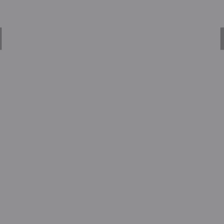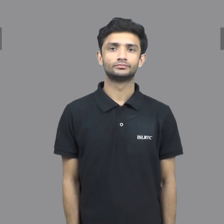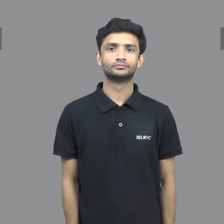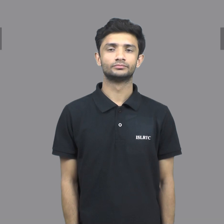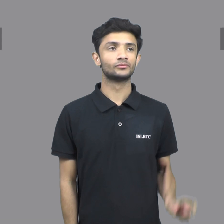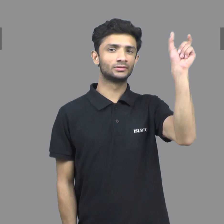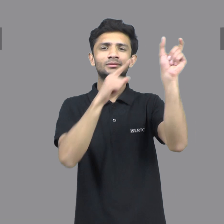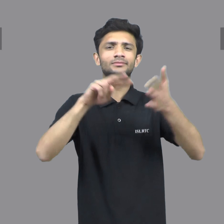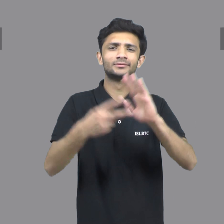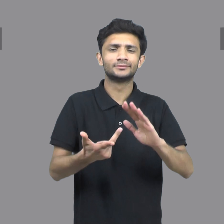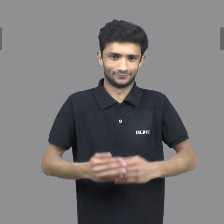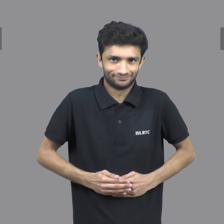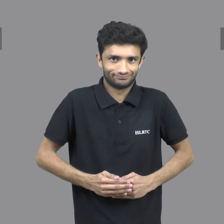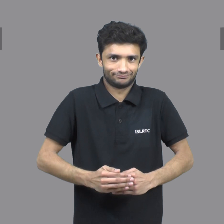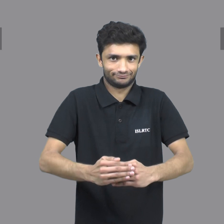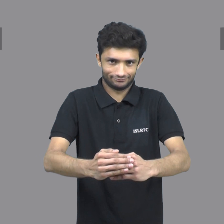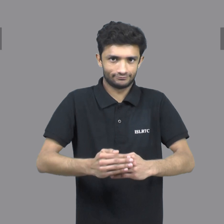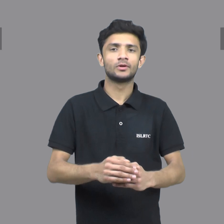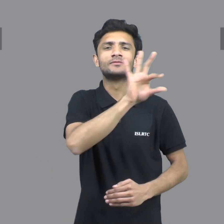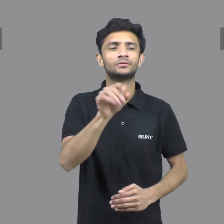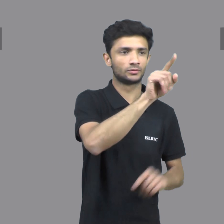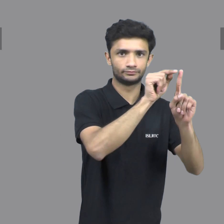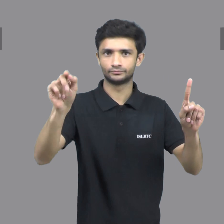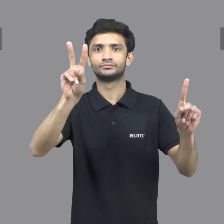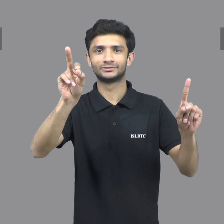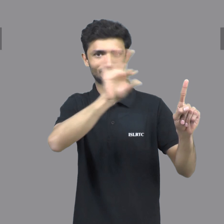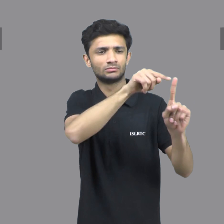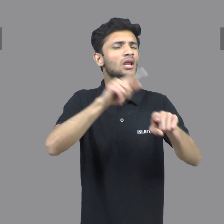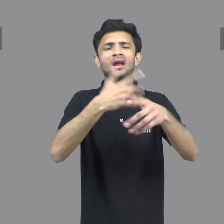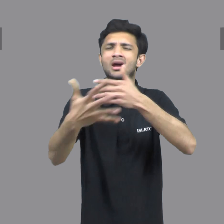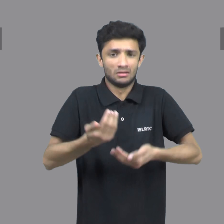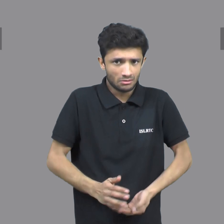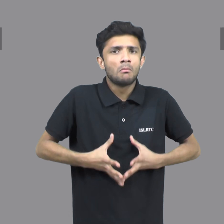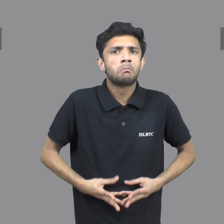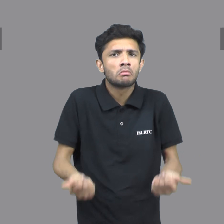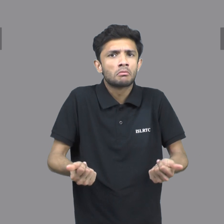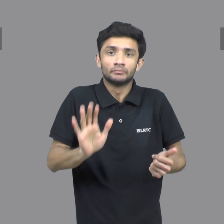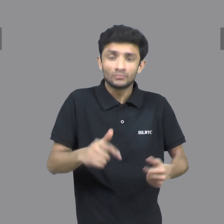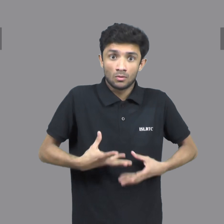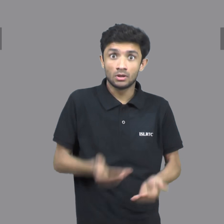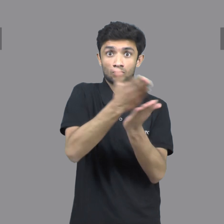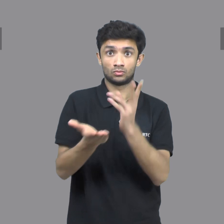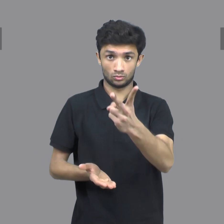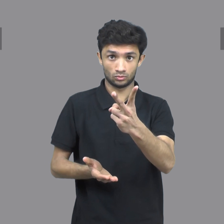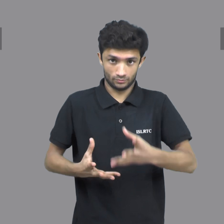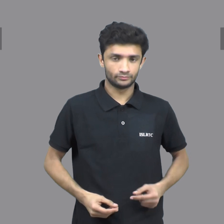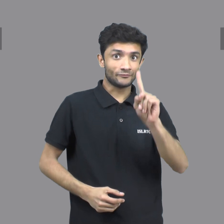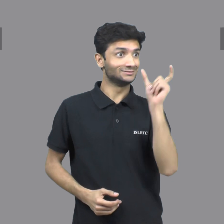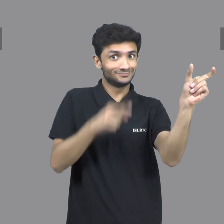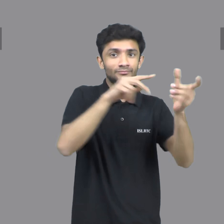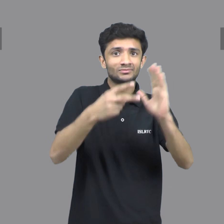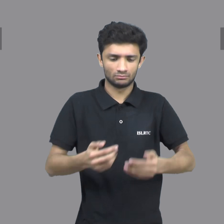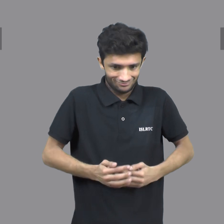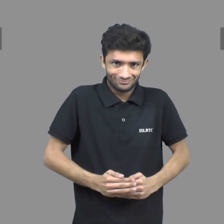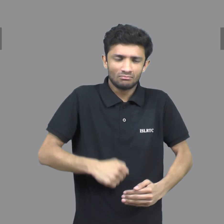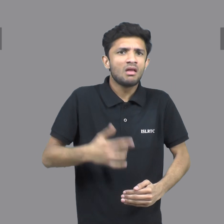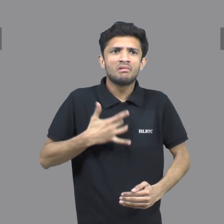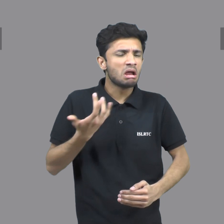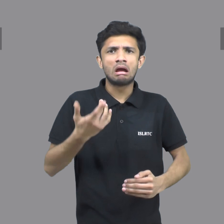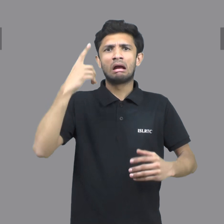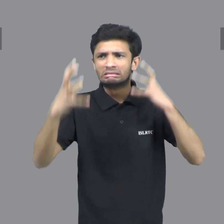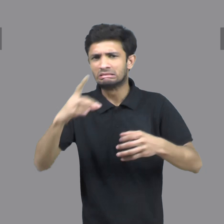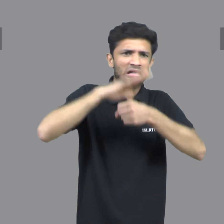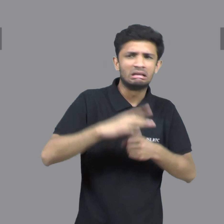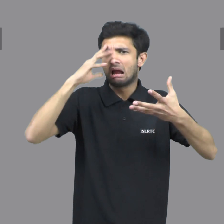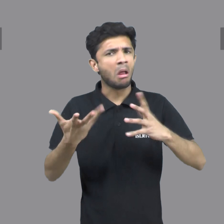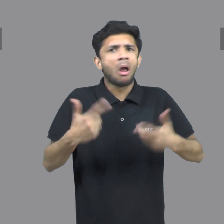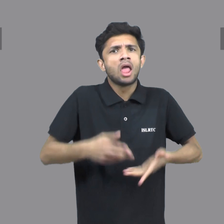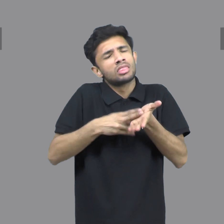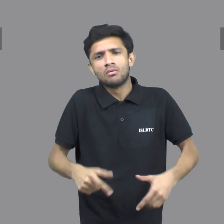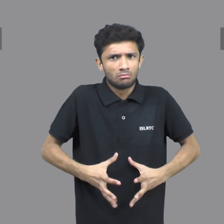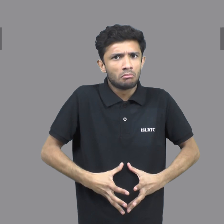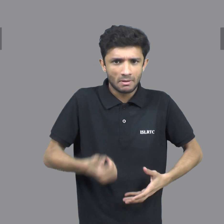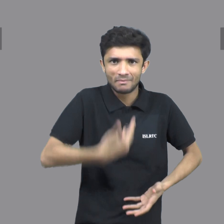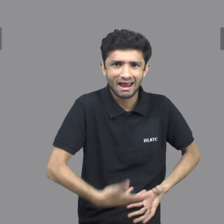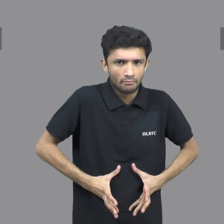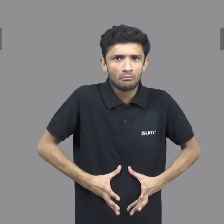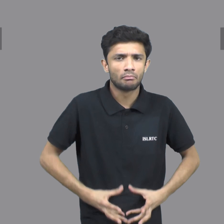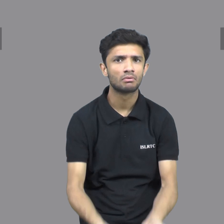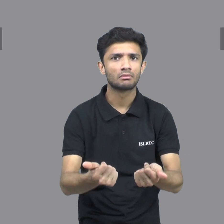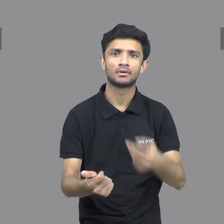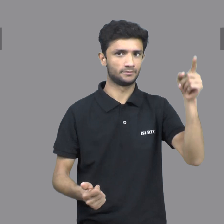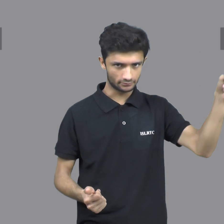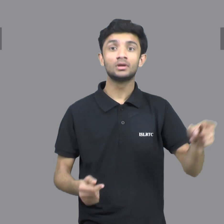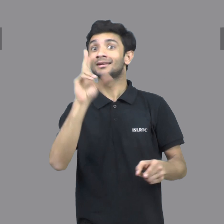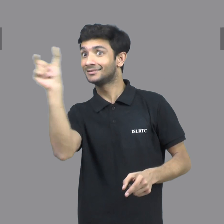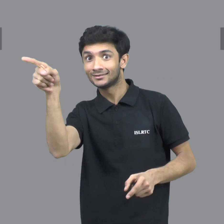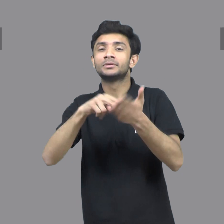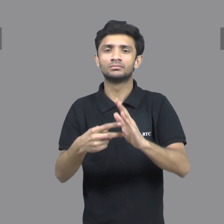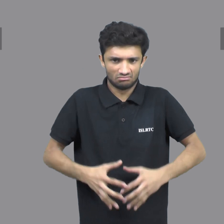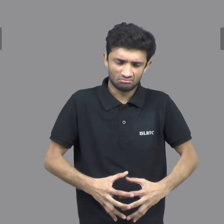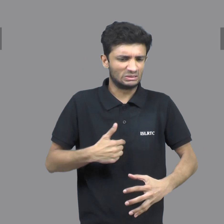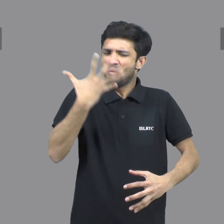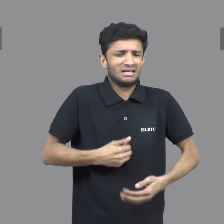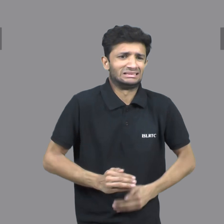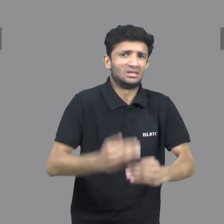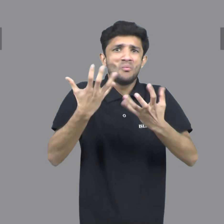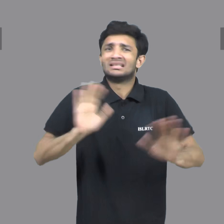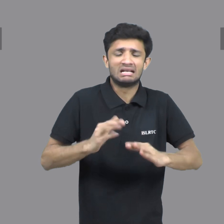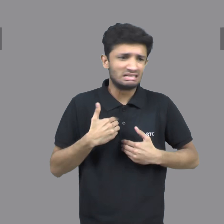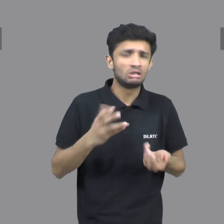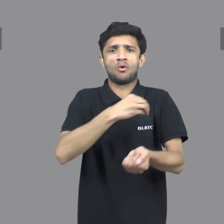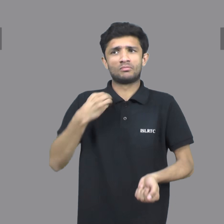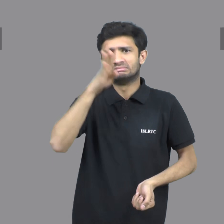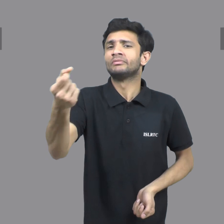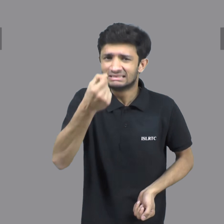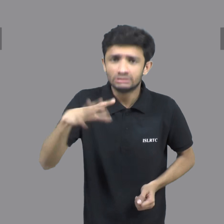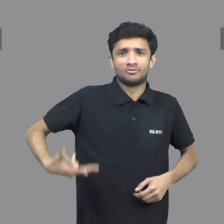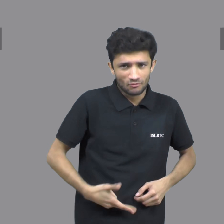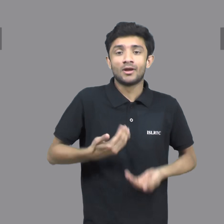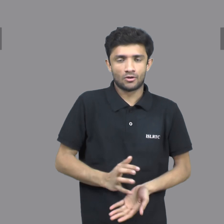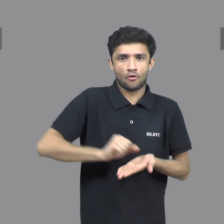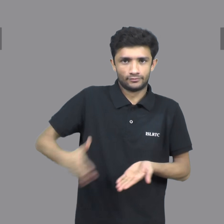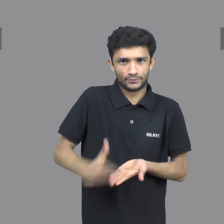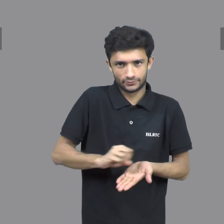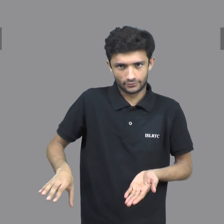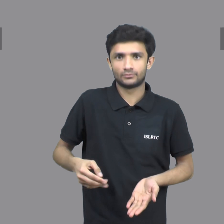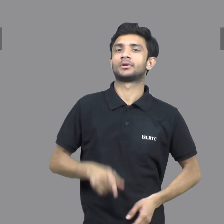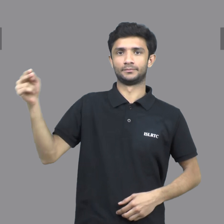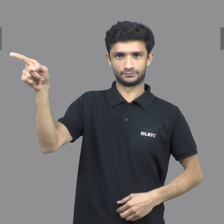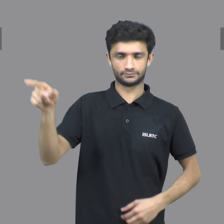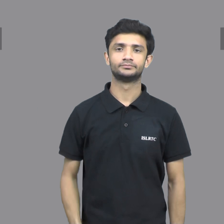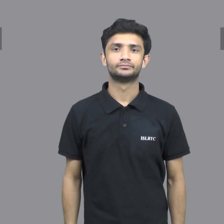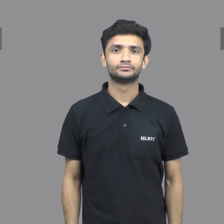Miscarriage and Abortion